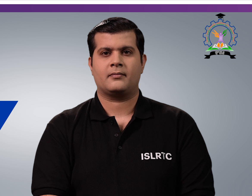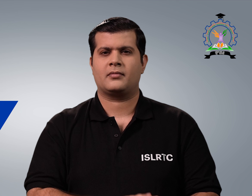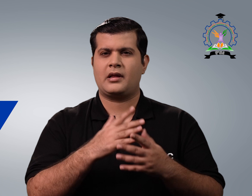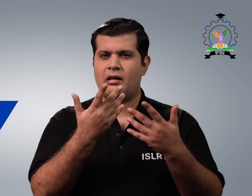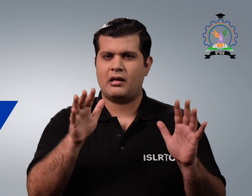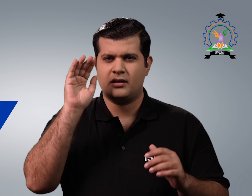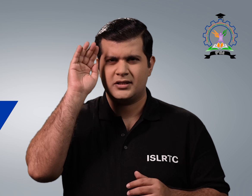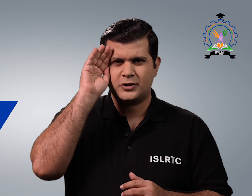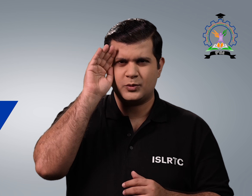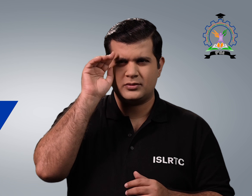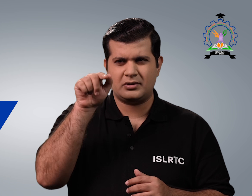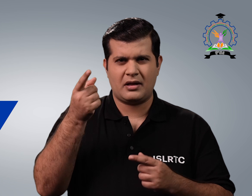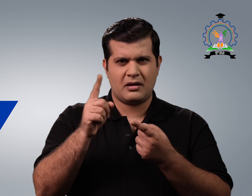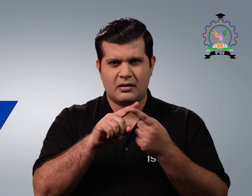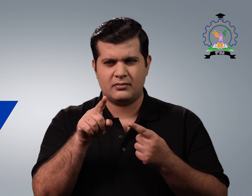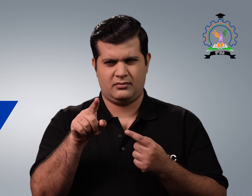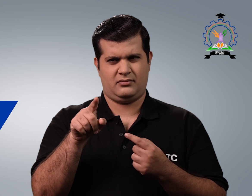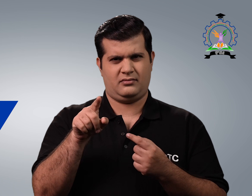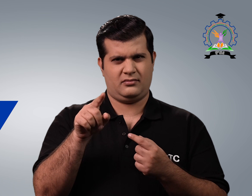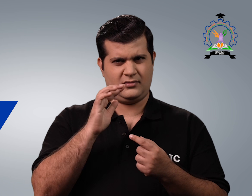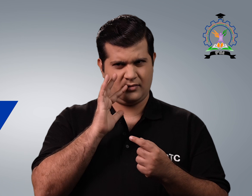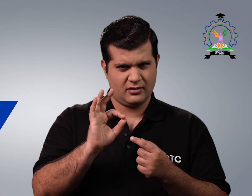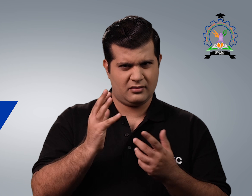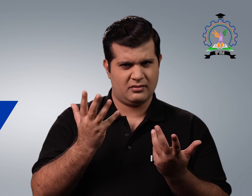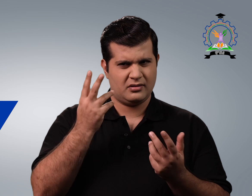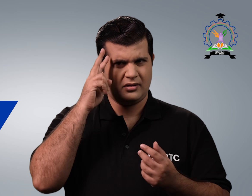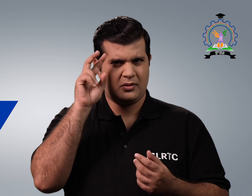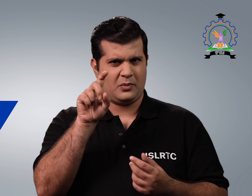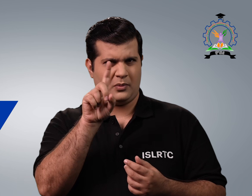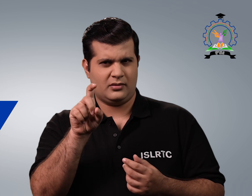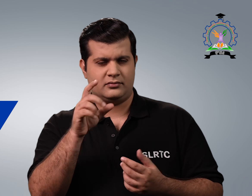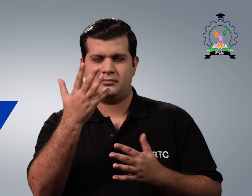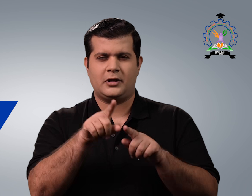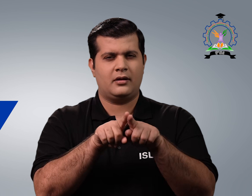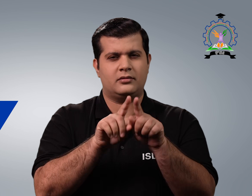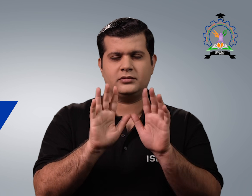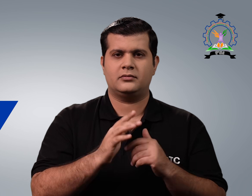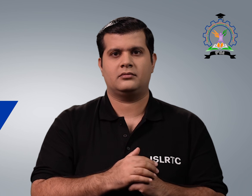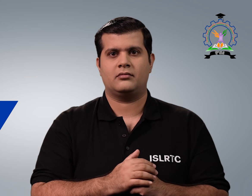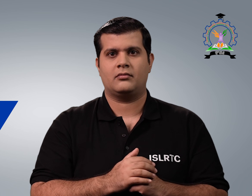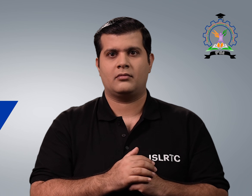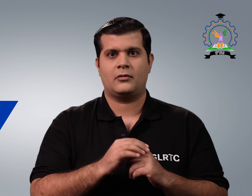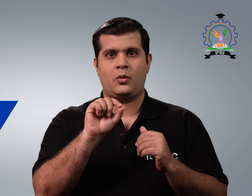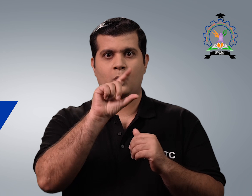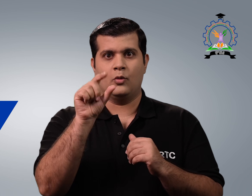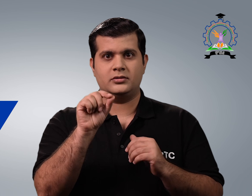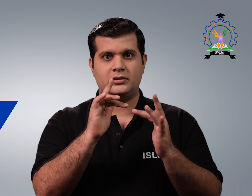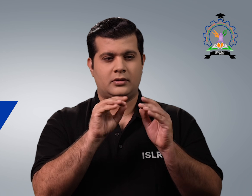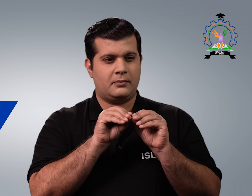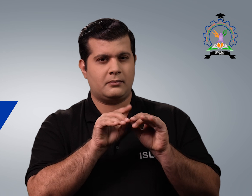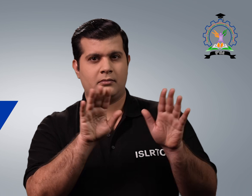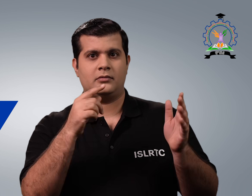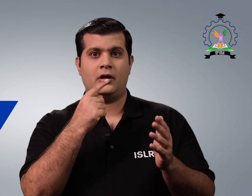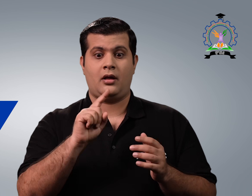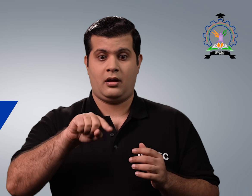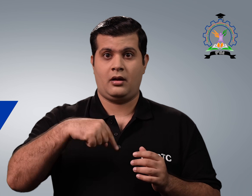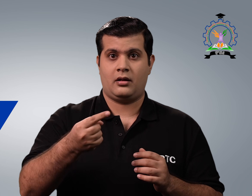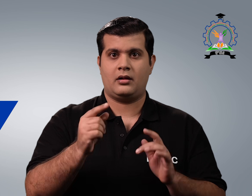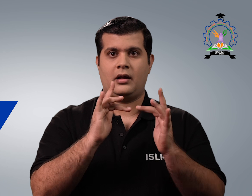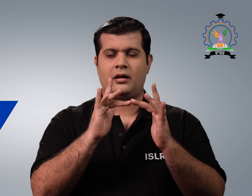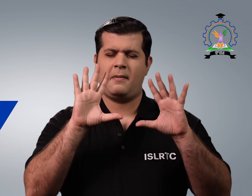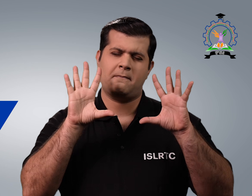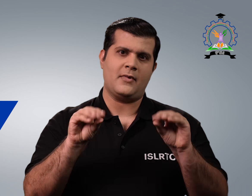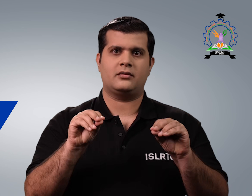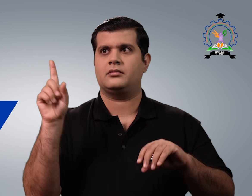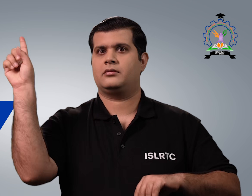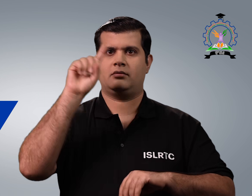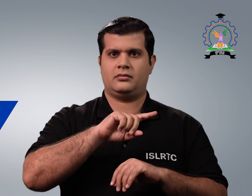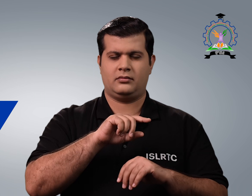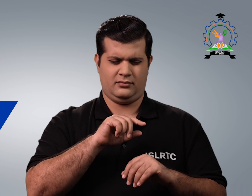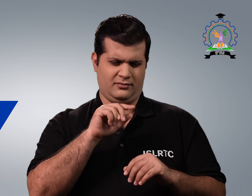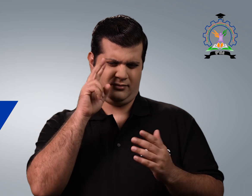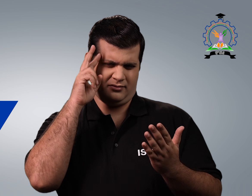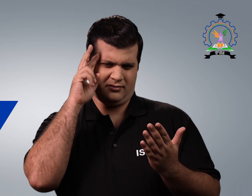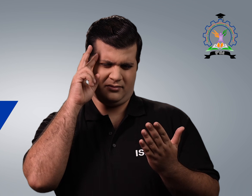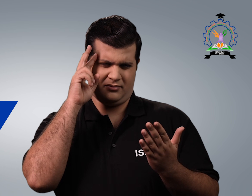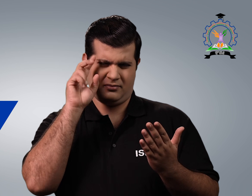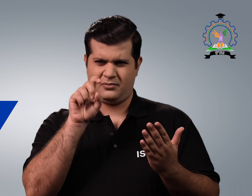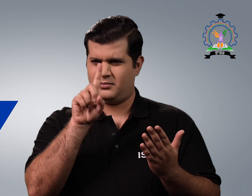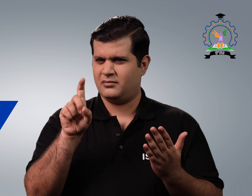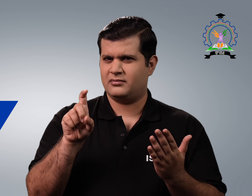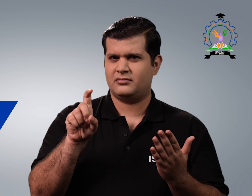Having doubts or being uncertain about a particular news. For example, you find a WhatsApp message about an internet outage tomorrow to be questionable.